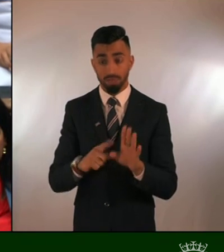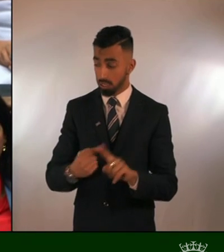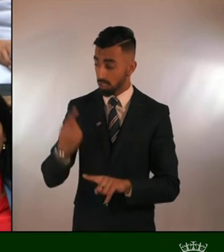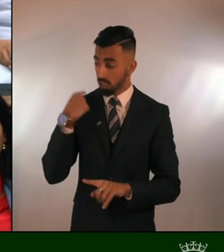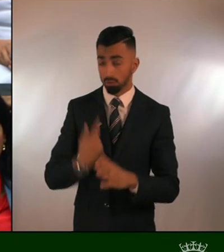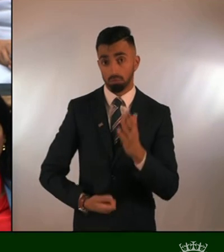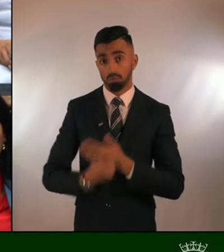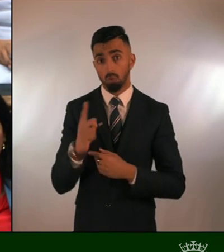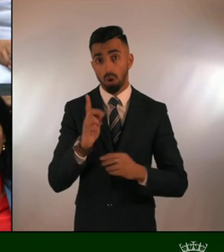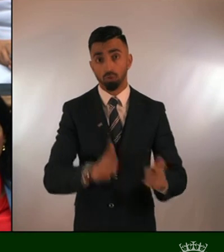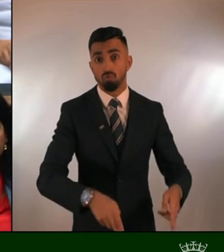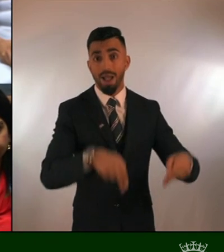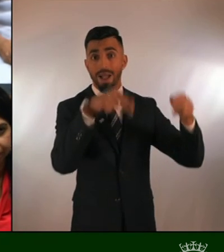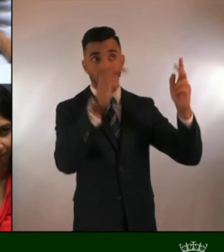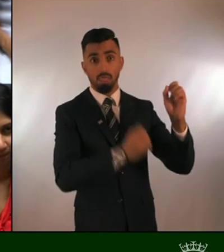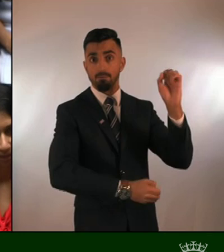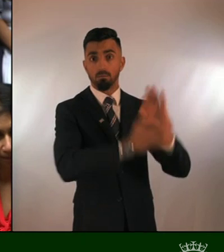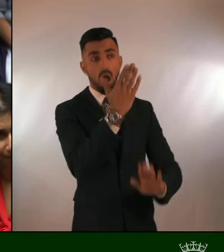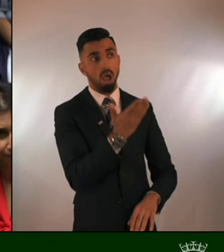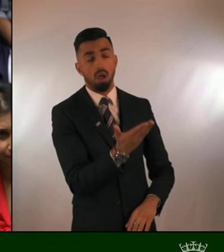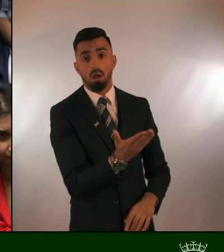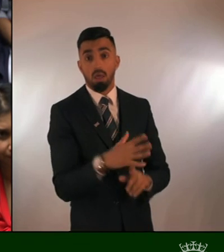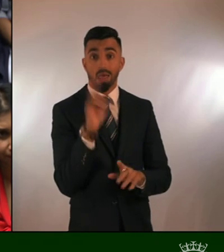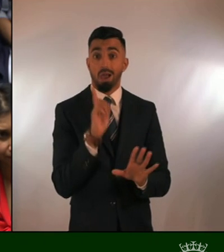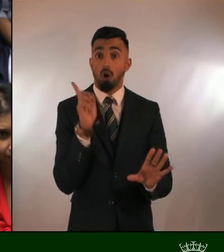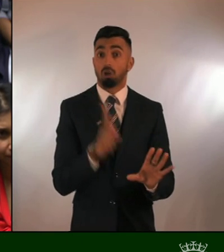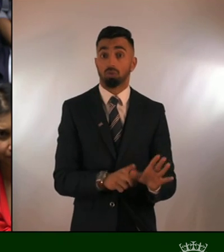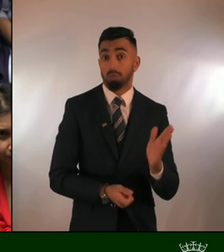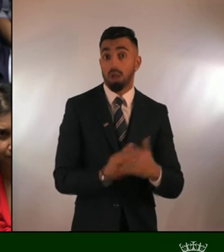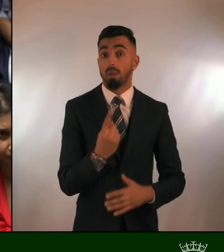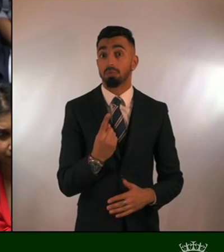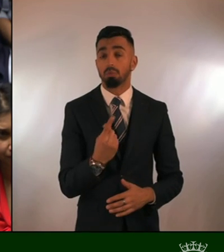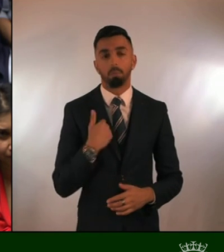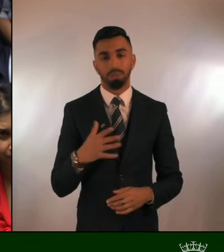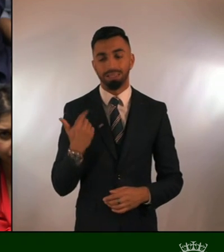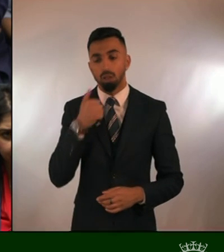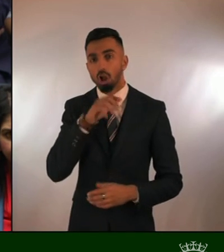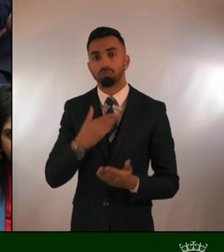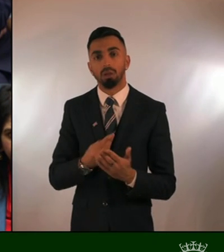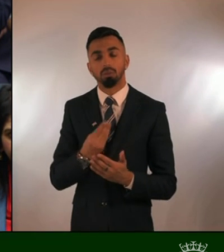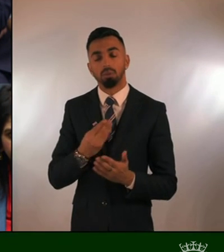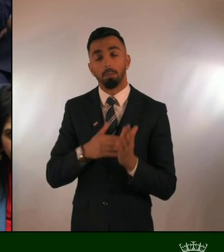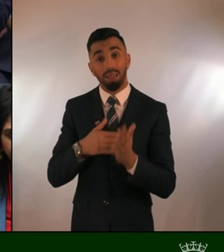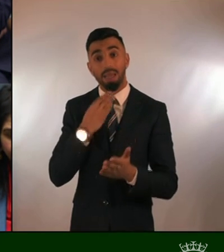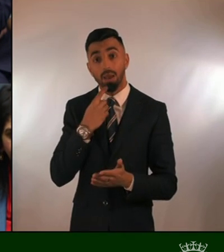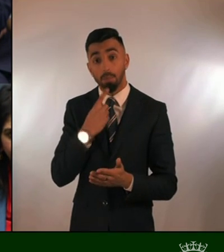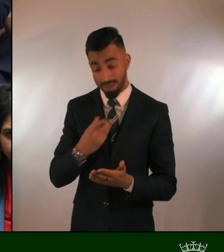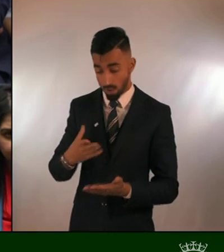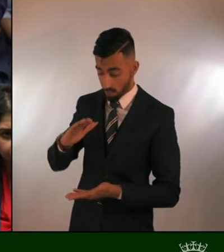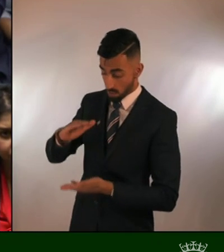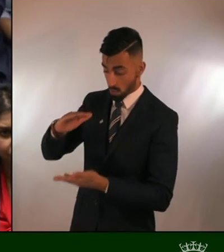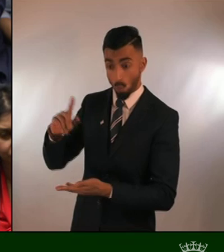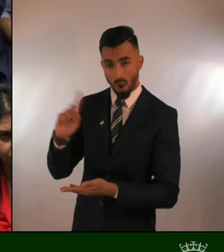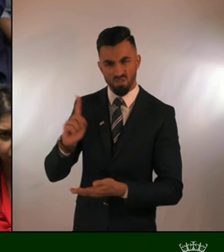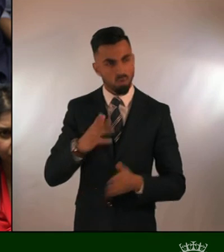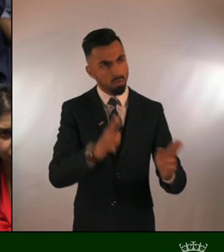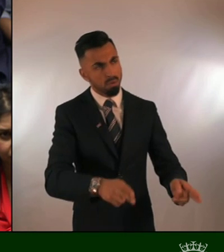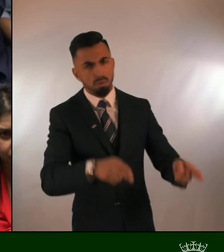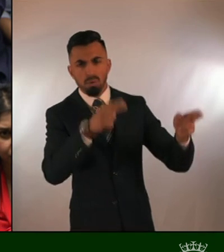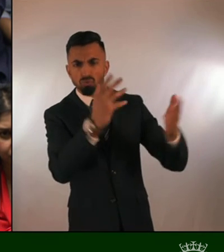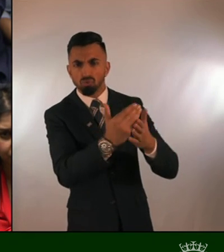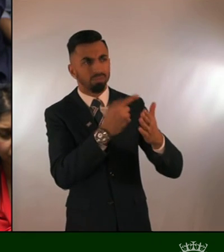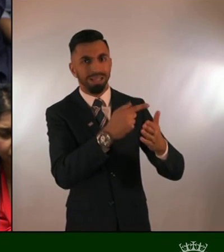Last year, we allocated £600 million to remove unsafe aluminium composite material, or ACM, from high-rise residential buildings.